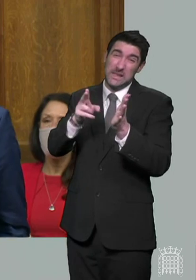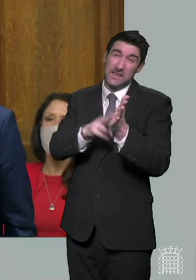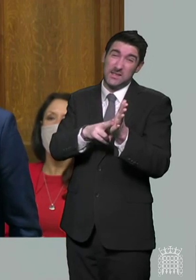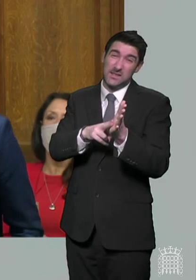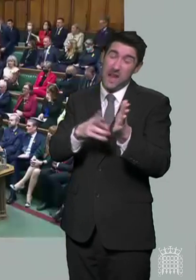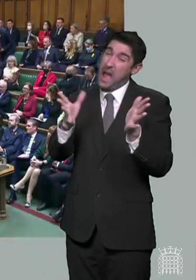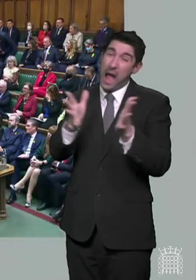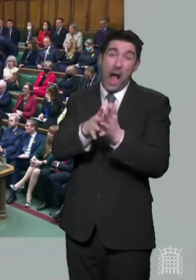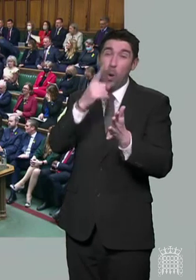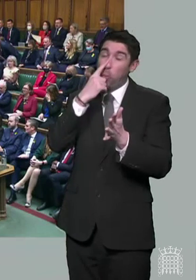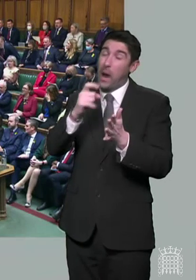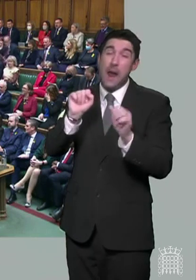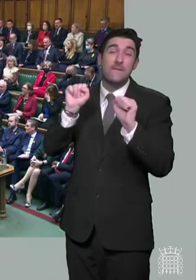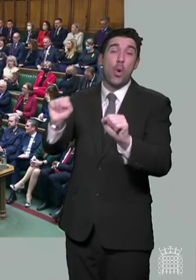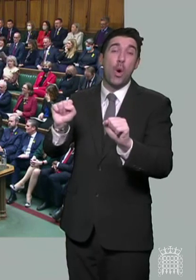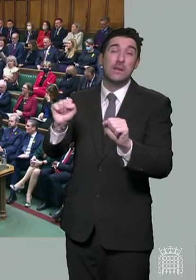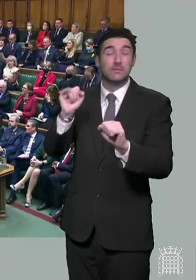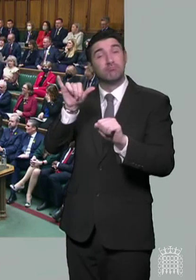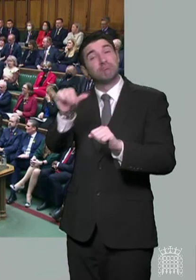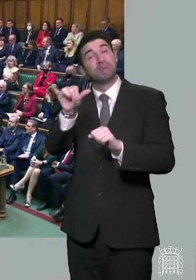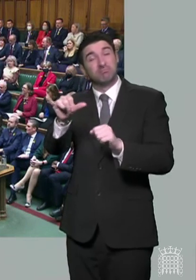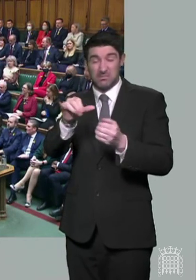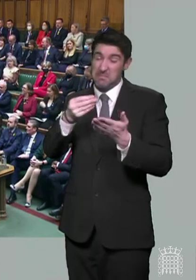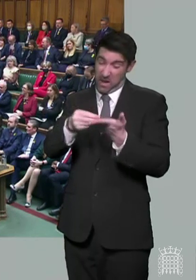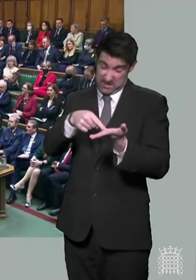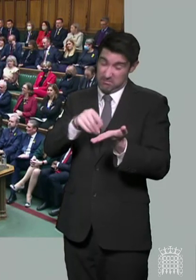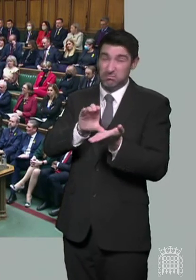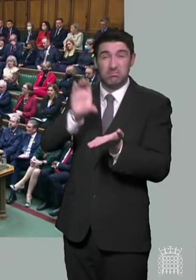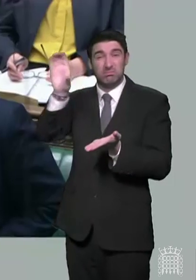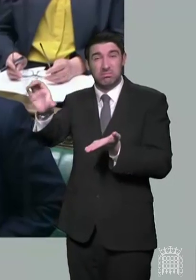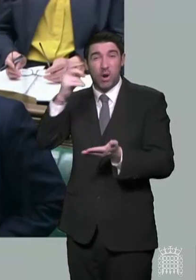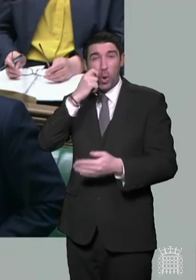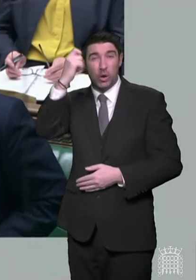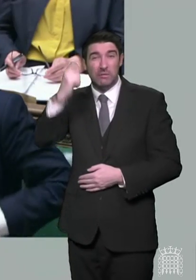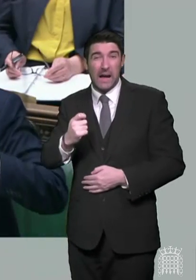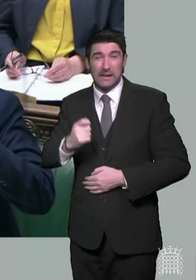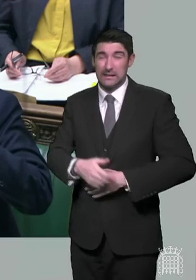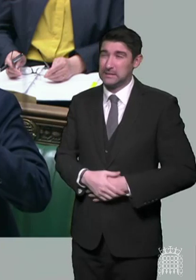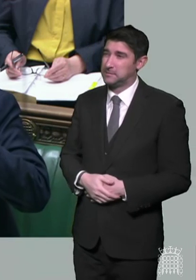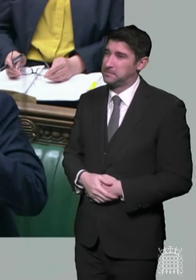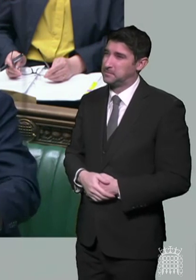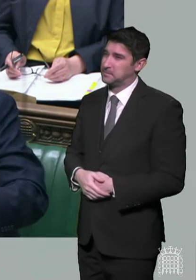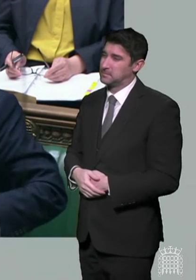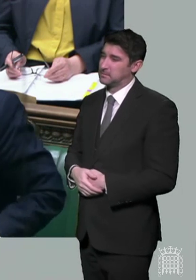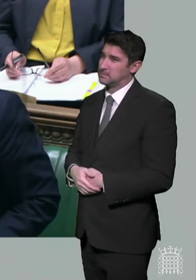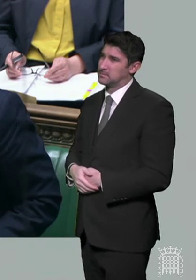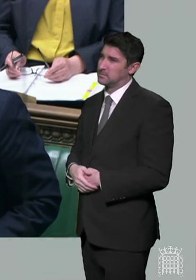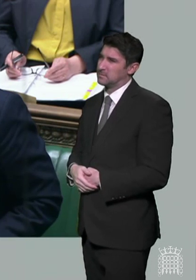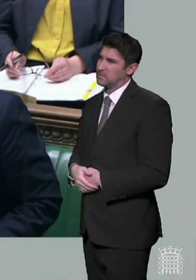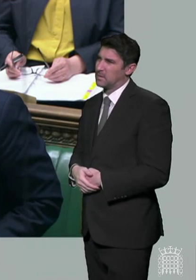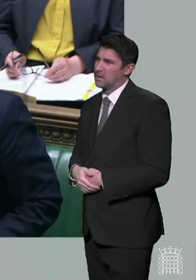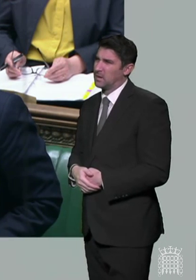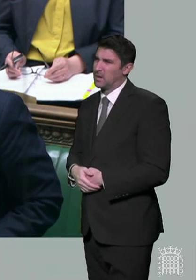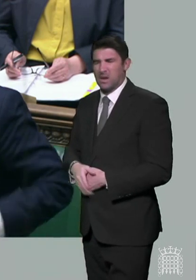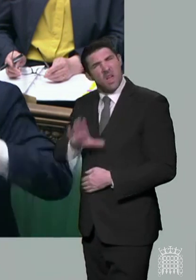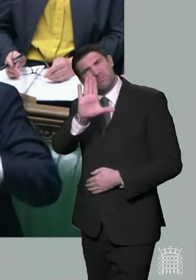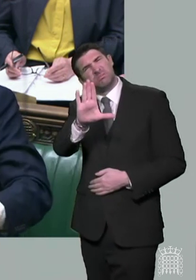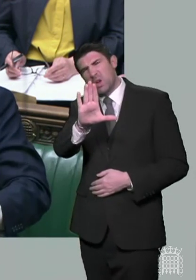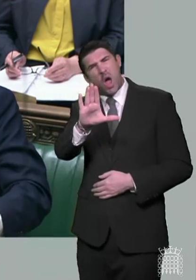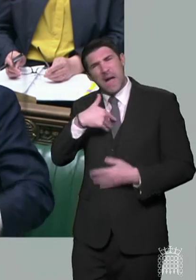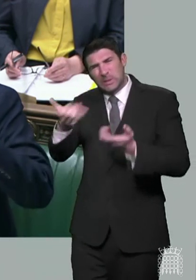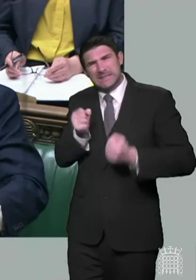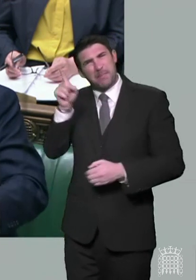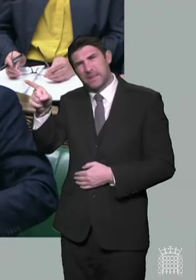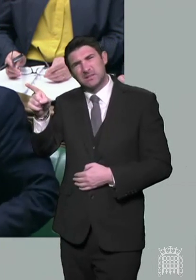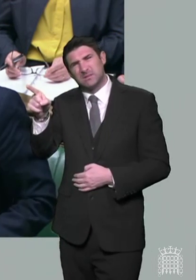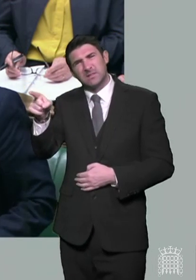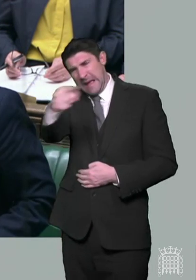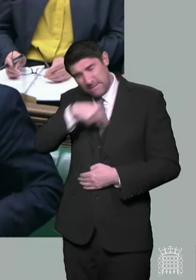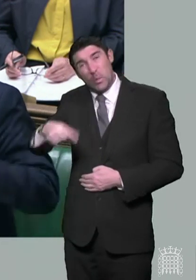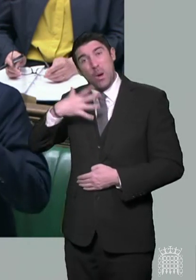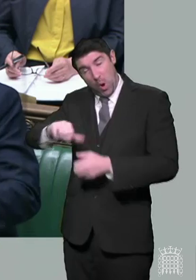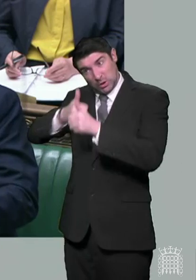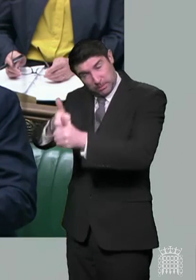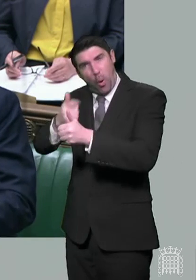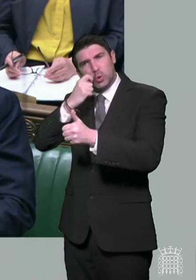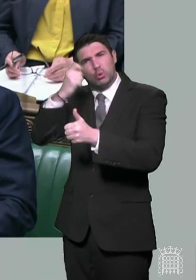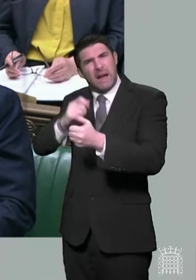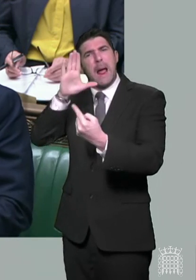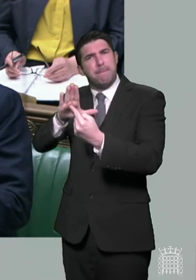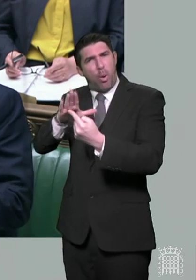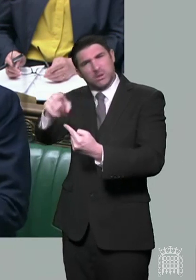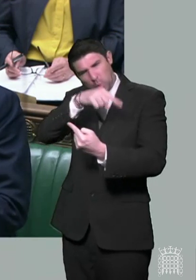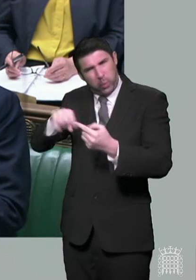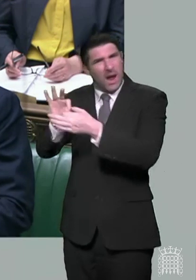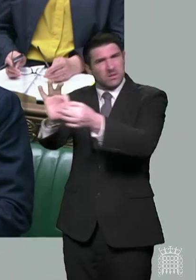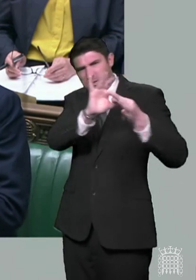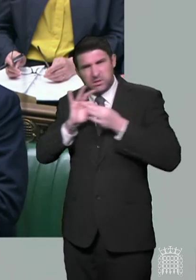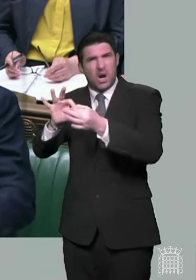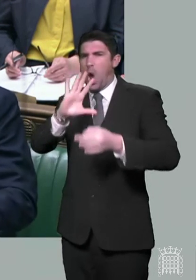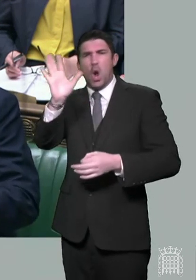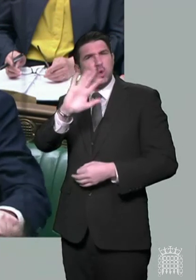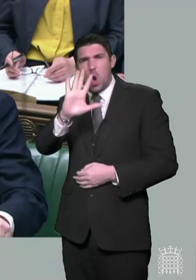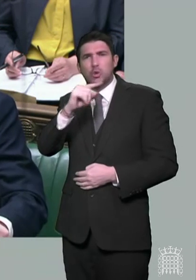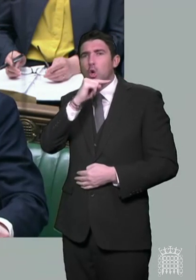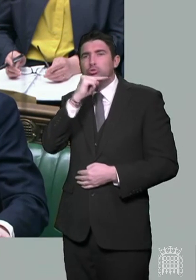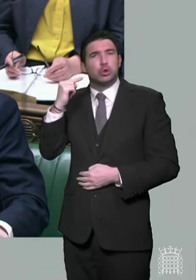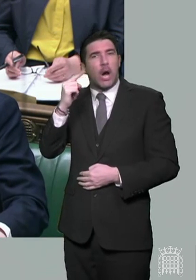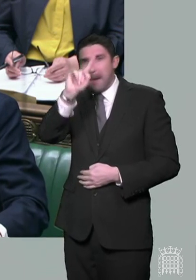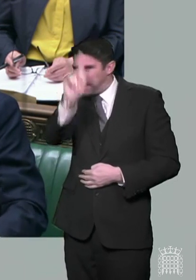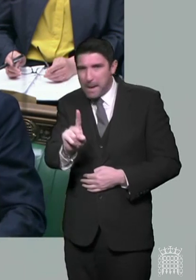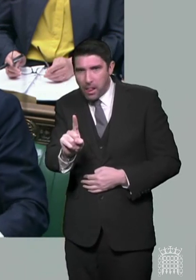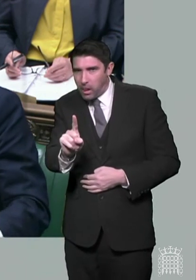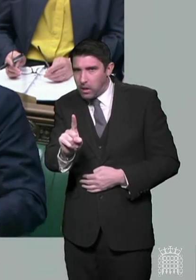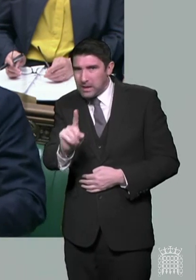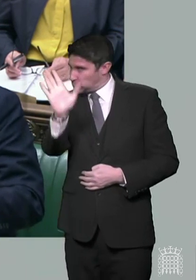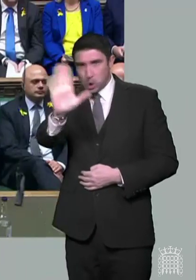It is absolutely vital, if we are to have a successful outcome in what we are trying to do collectively, united with Ukraine, that we demonstrate that this is not about the Russian people; this is about the Putin regime.